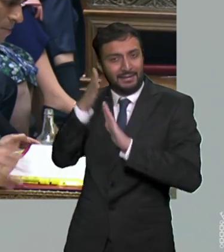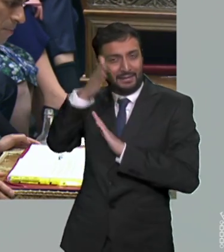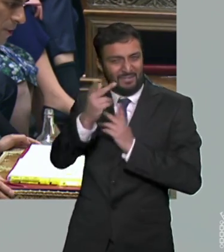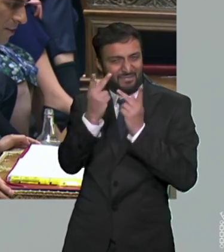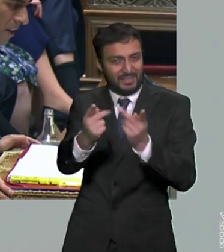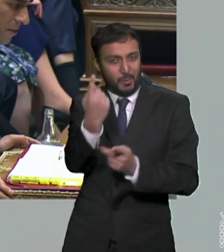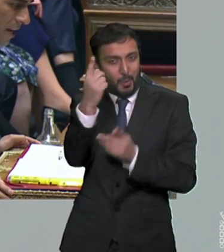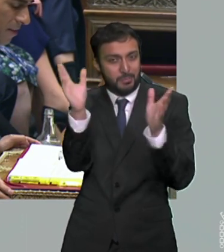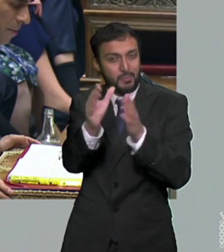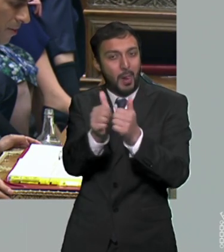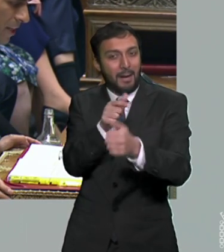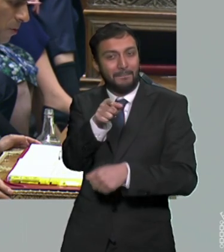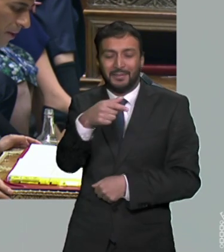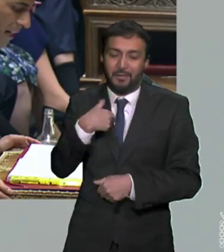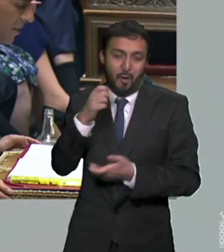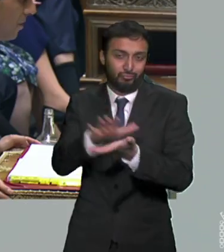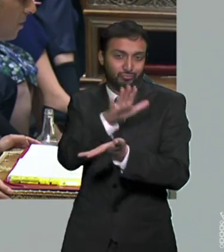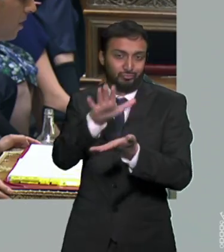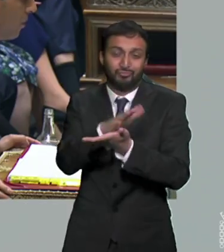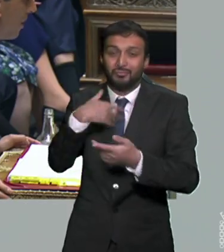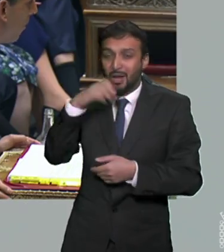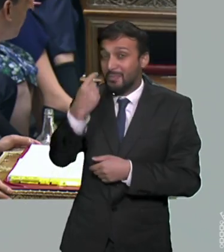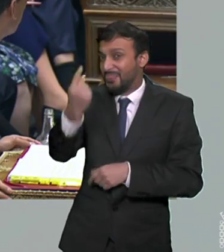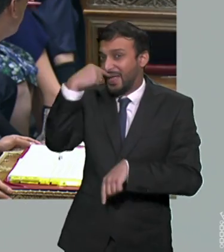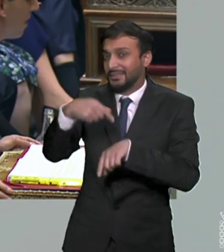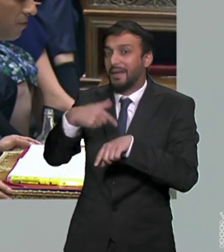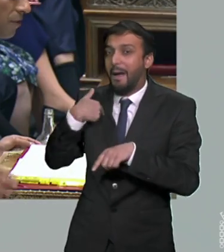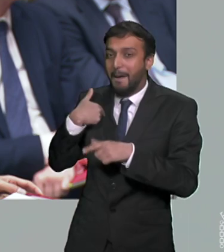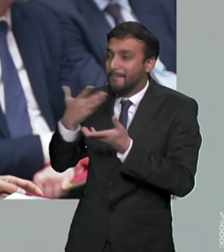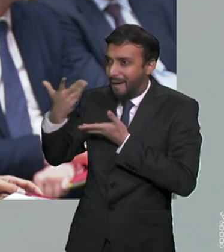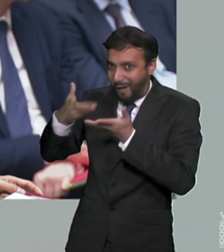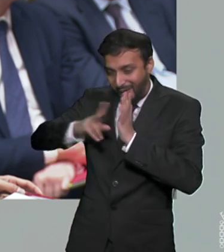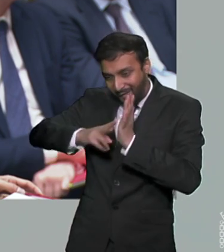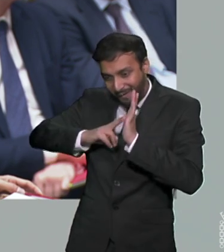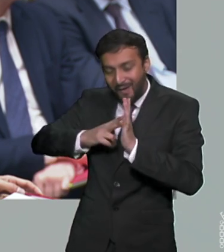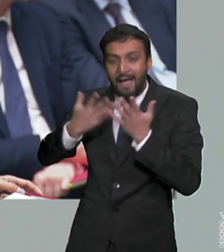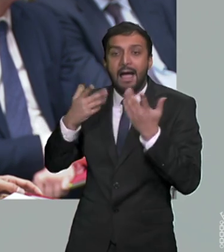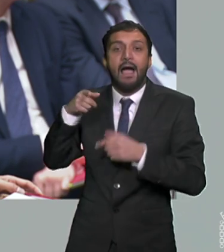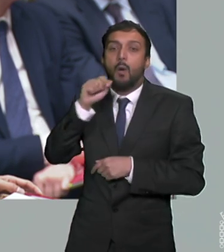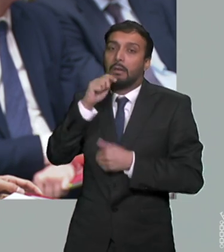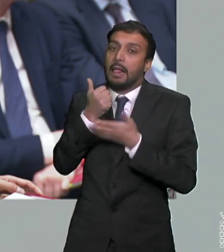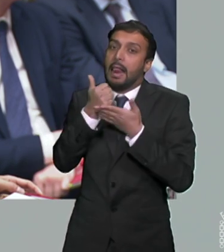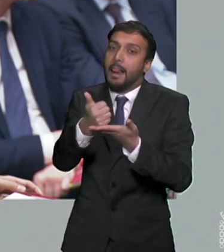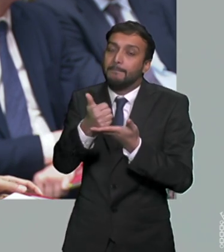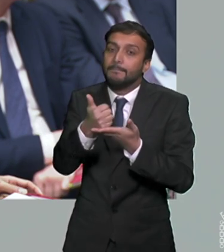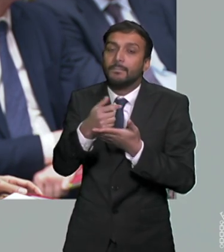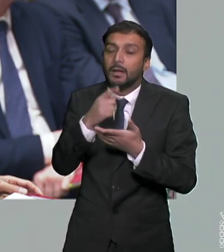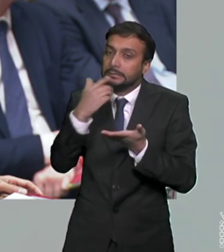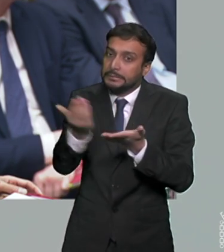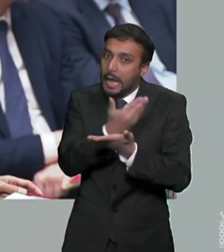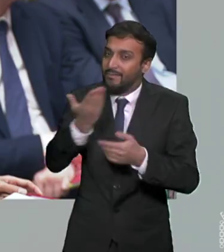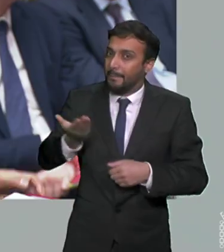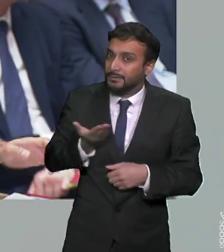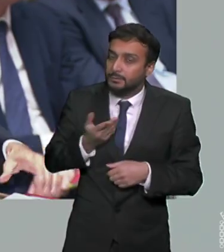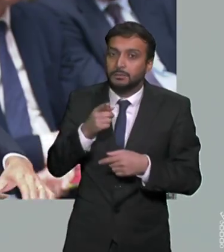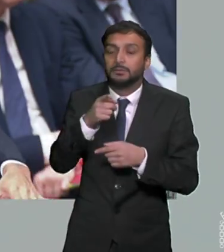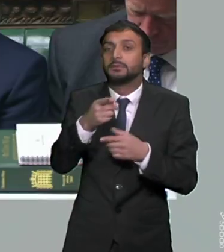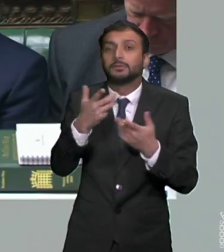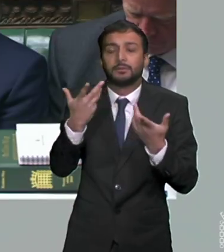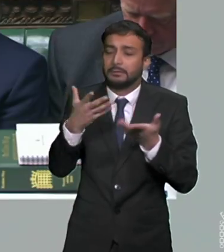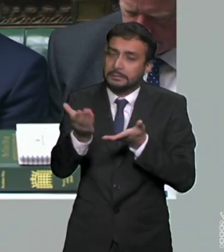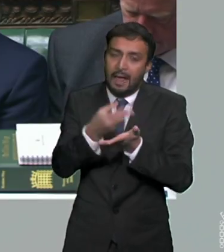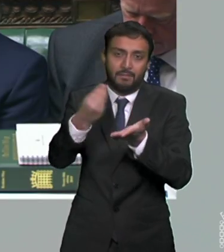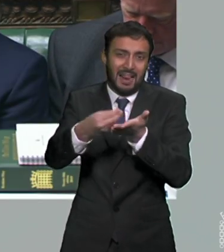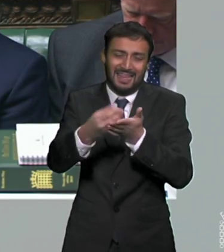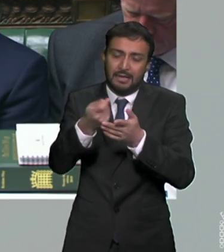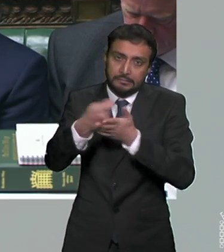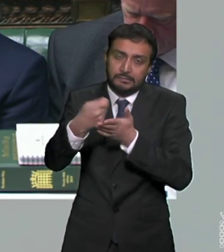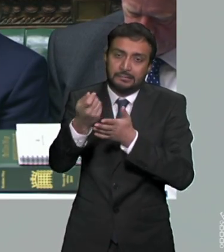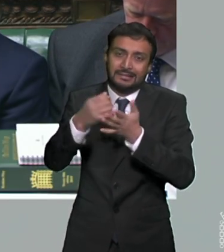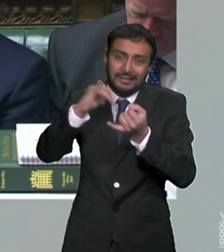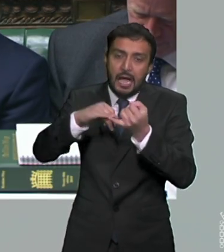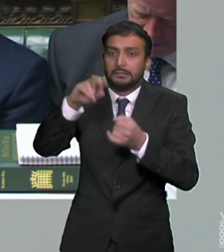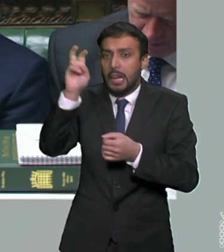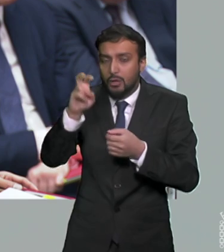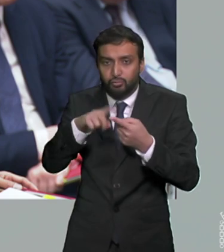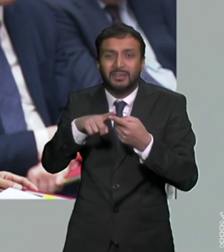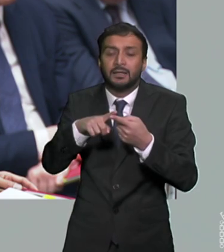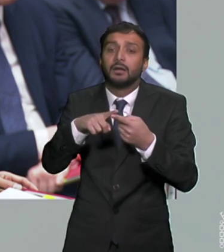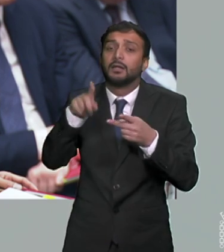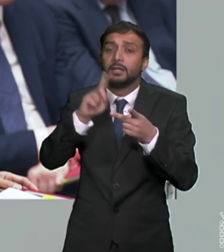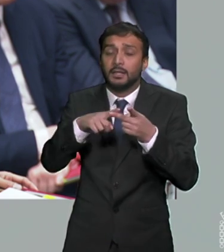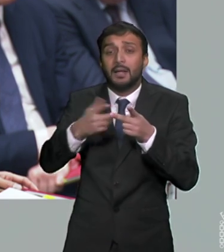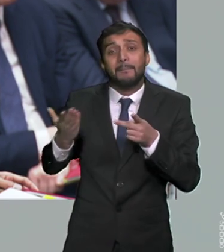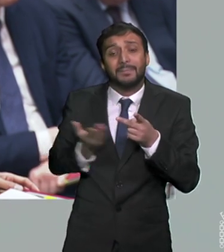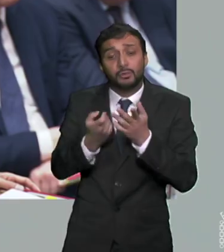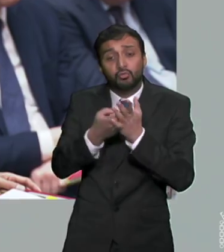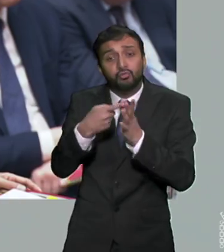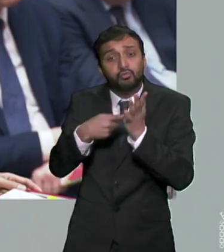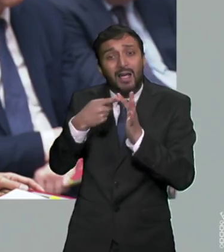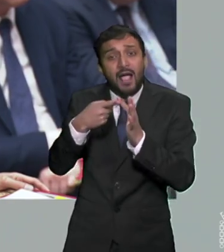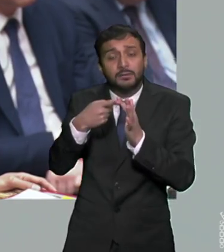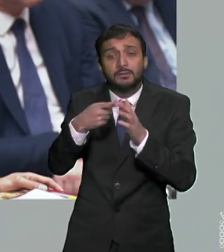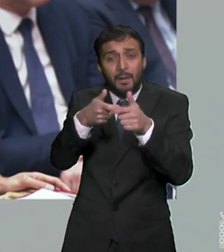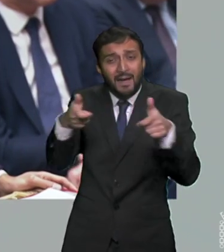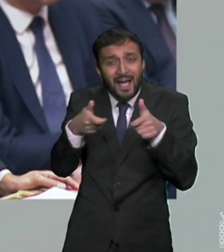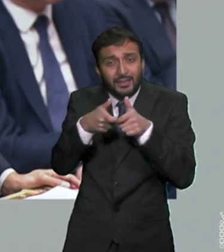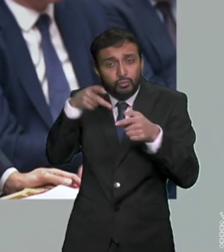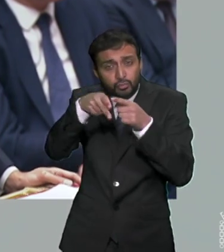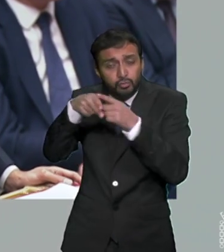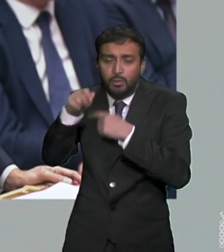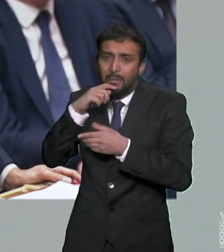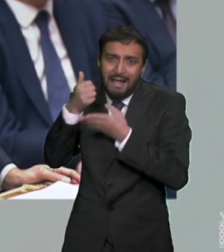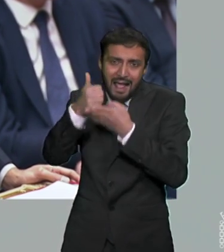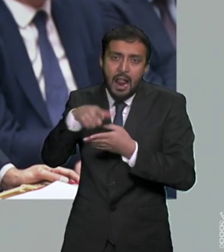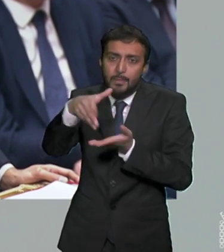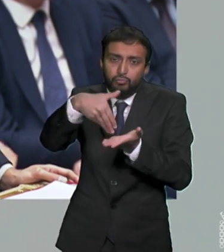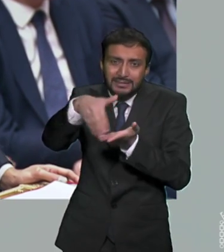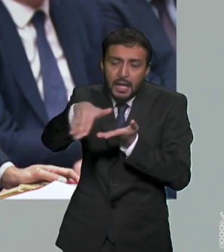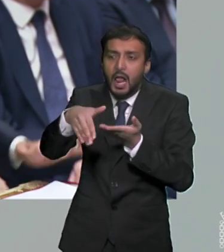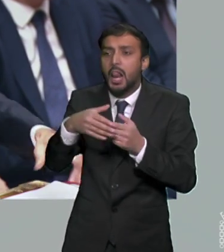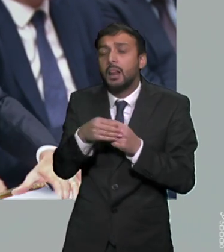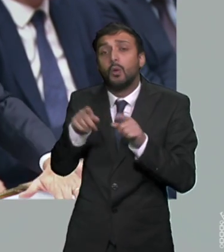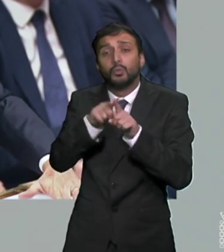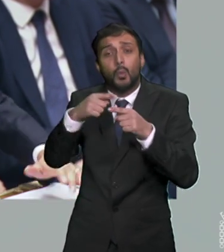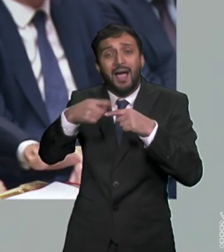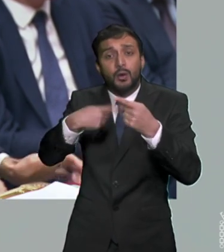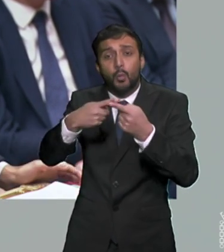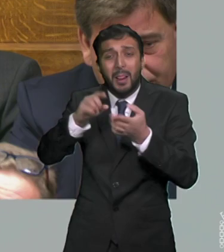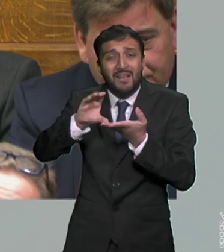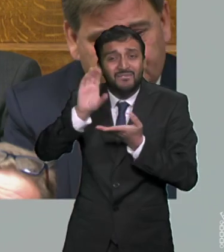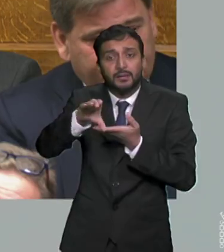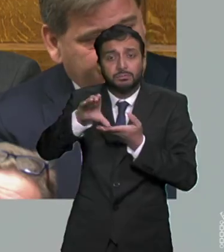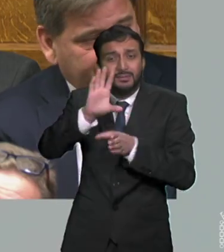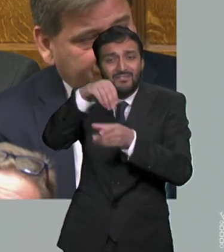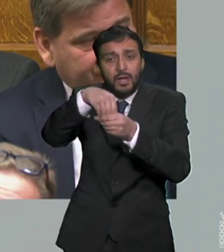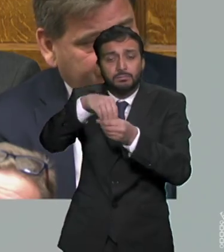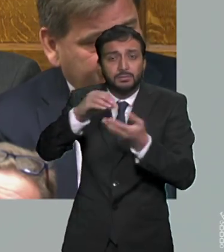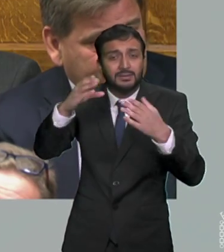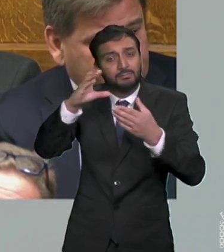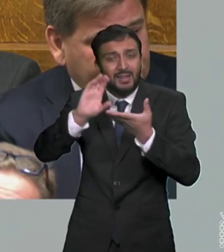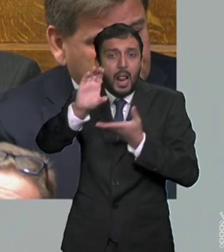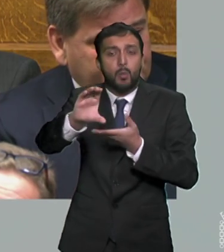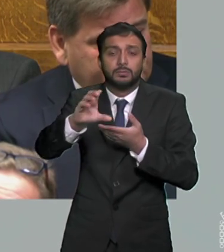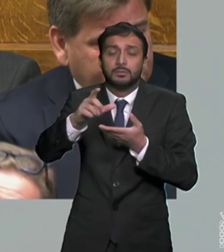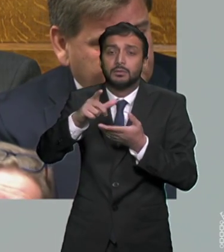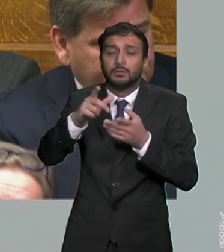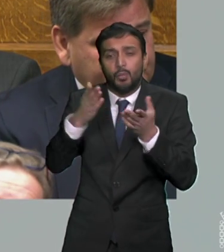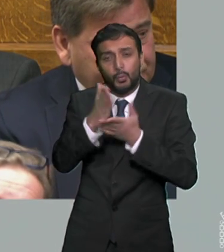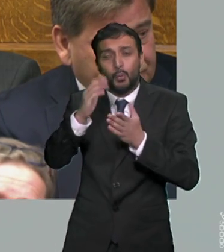I remember that we discussed then some of the things we were planning to do, which are now going to make a big difference: saving businesses hundreds or thousands of pounds in their energy bills through our relief scheme this winter; our business rates tax cuts package worth over £13 billion, impacting retail businesses in particular; and, with initiatives such as the annual investment allowance and Help to Grow, we can take his small businesses to a whole new level.